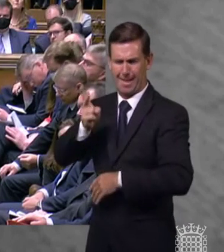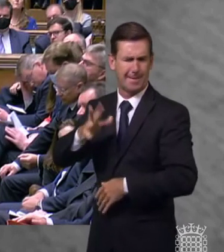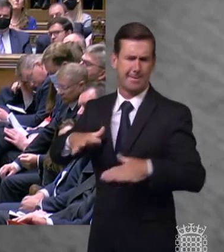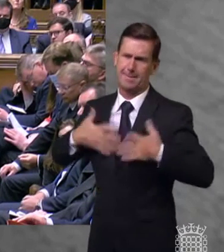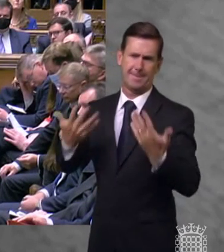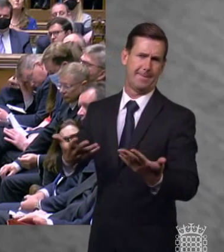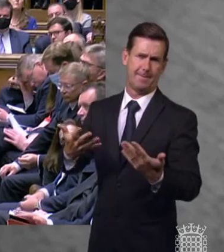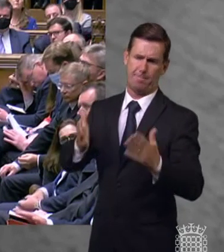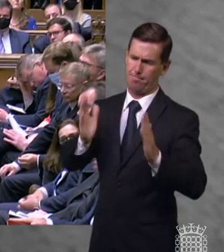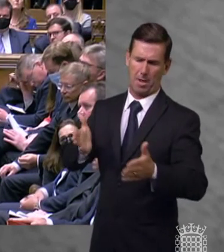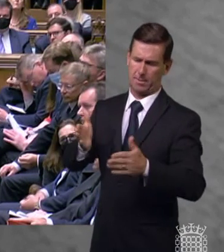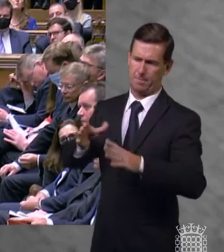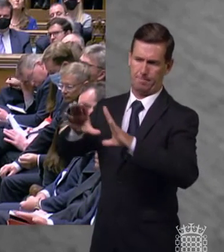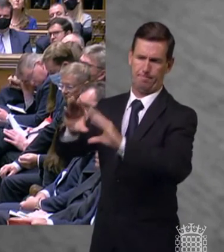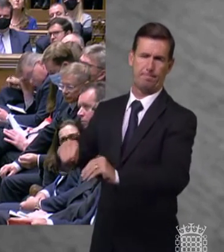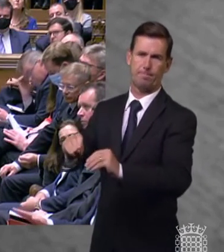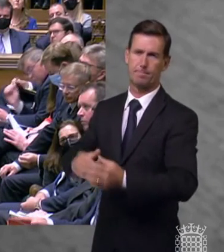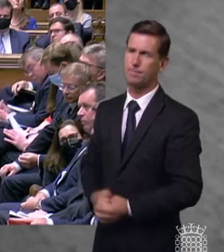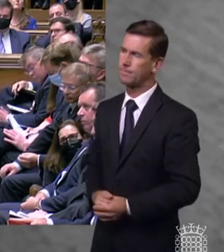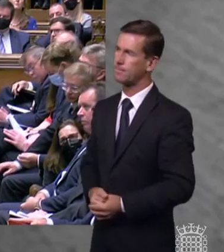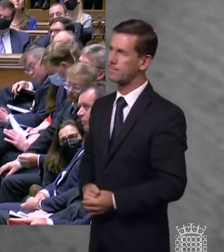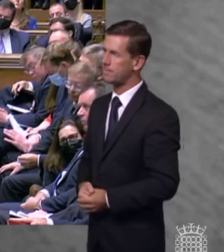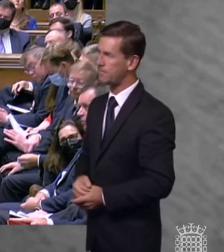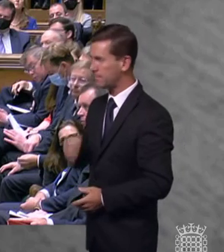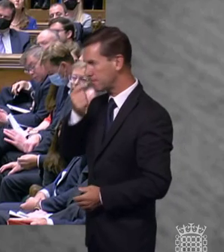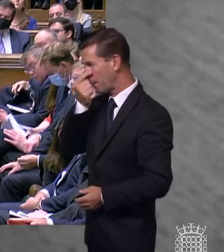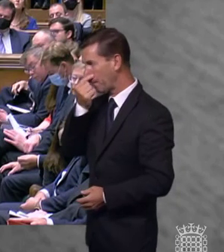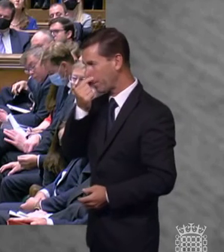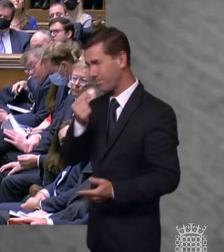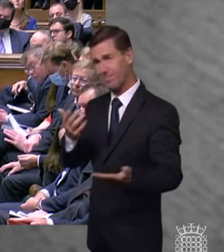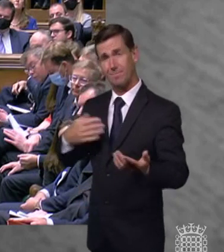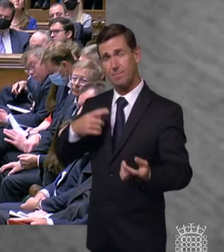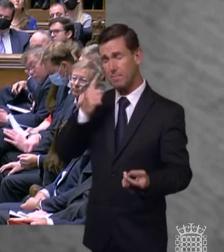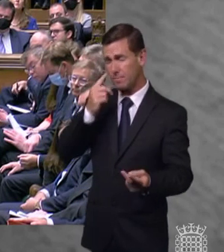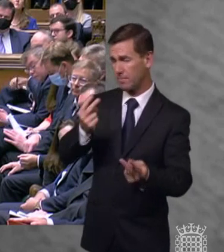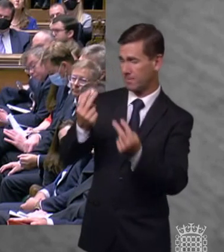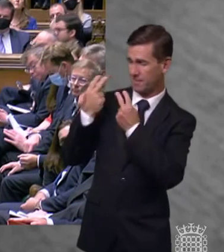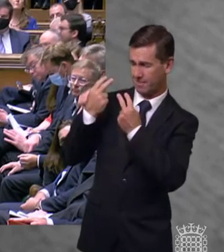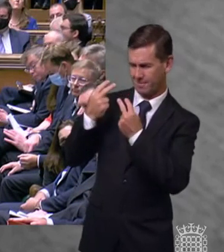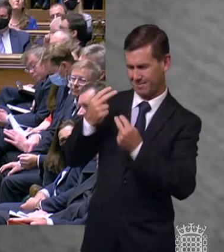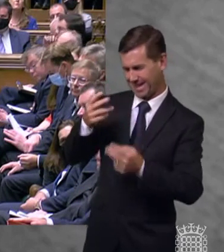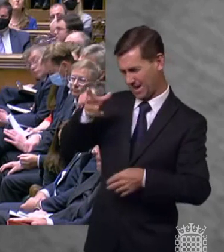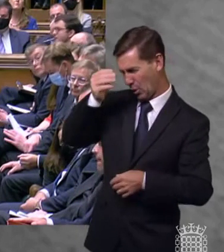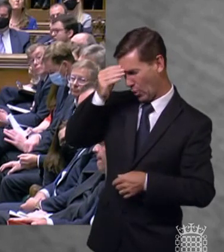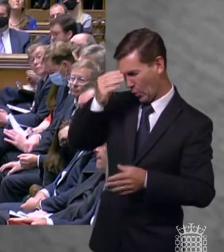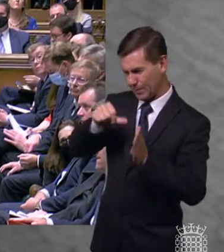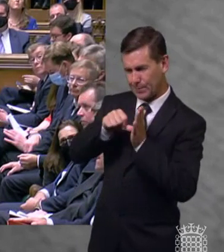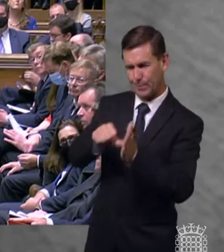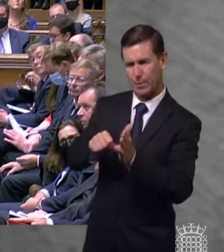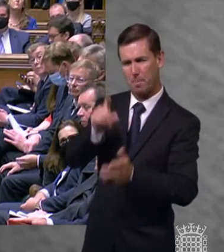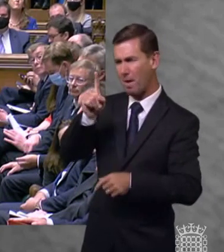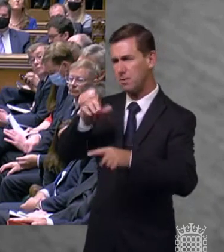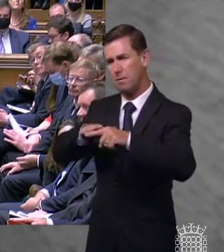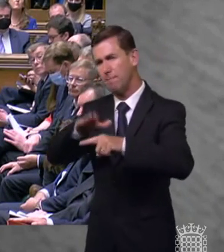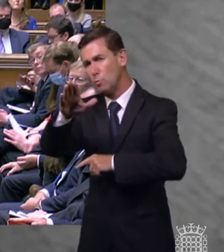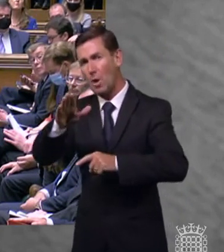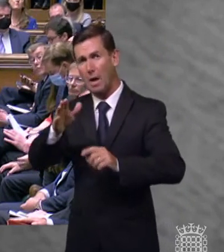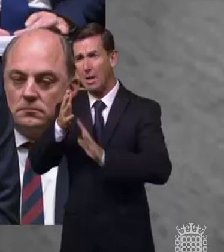No matter how grim the lessons of past, the future is not yet written.